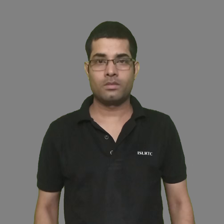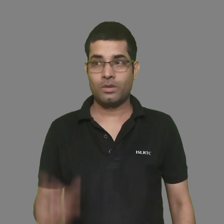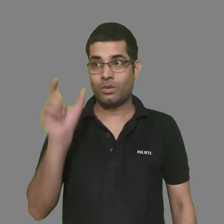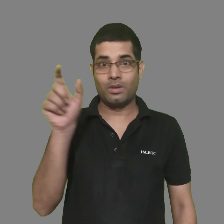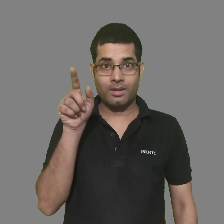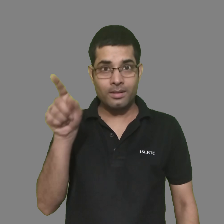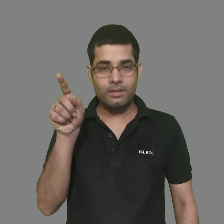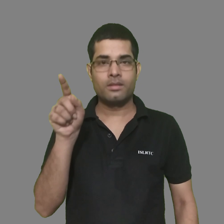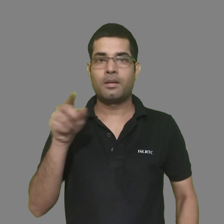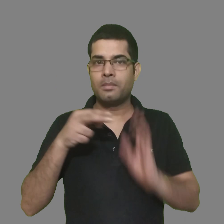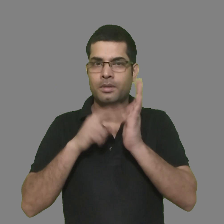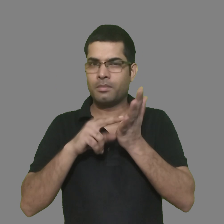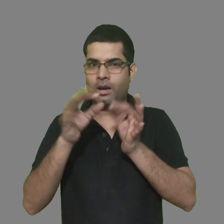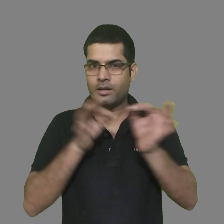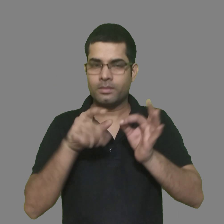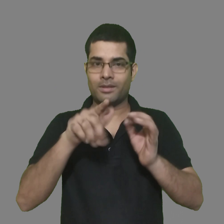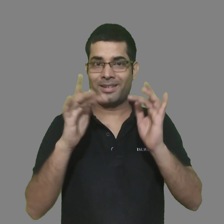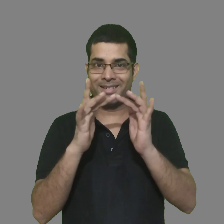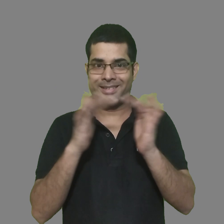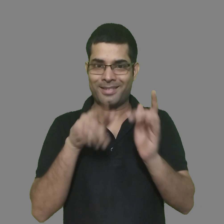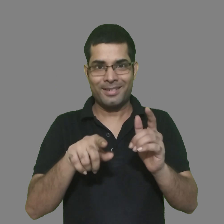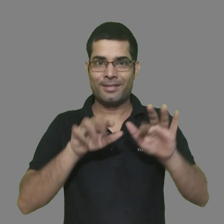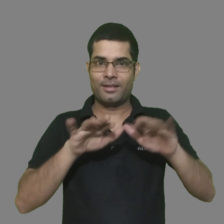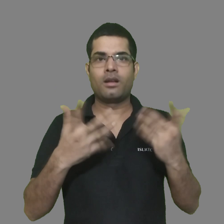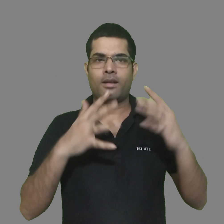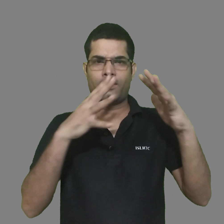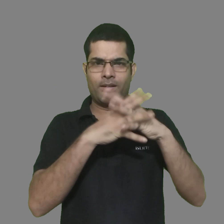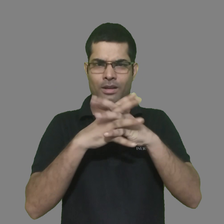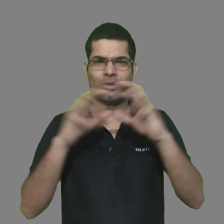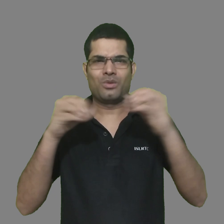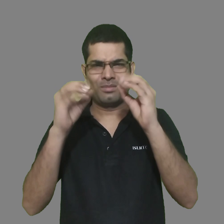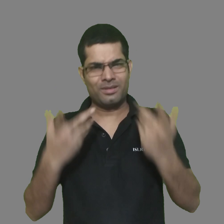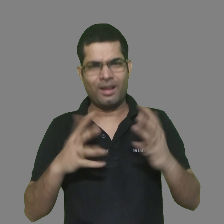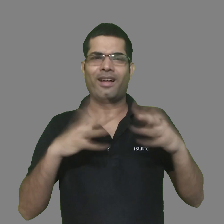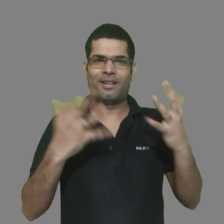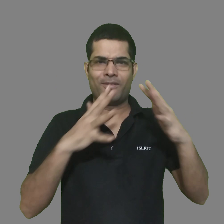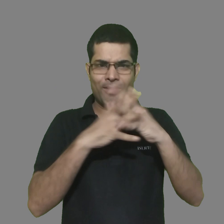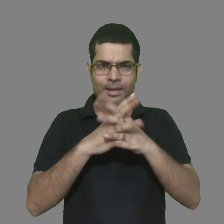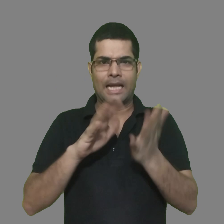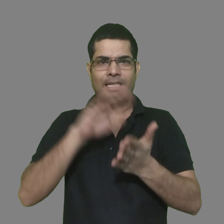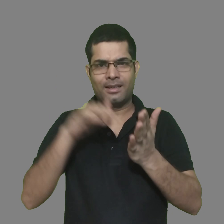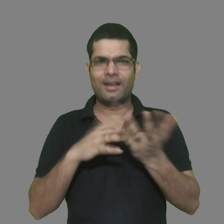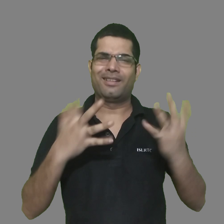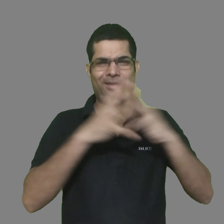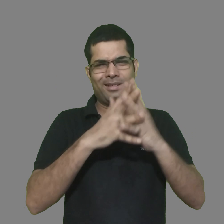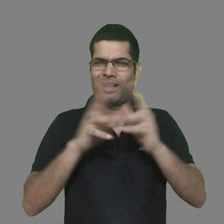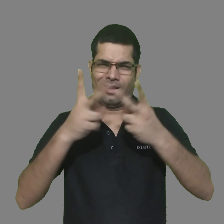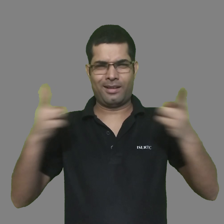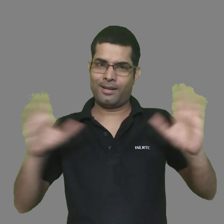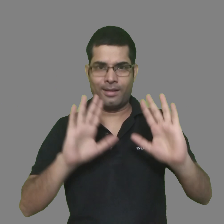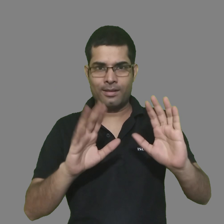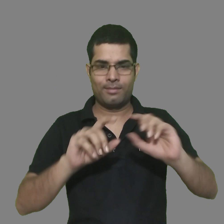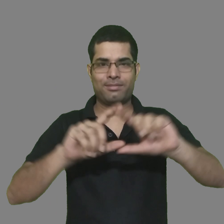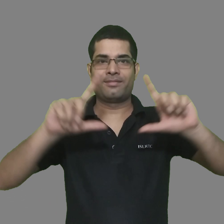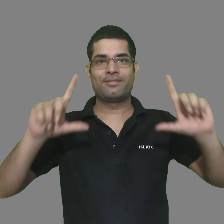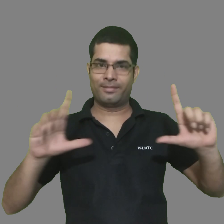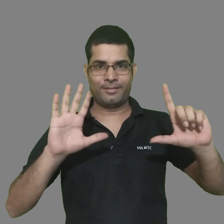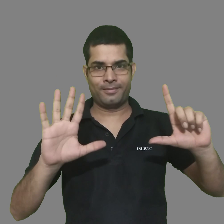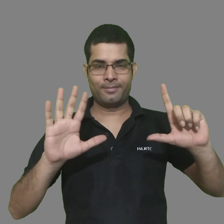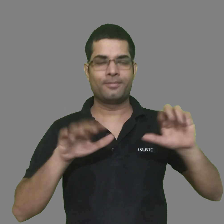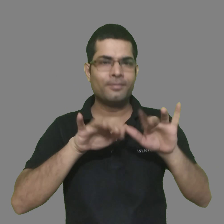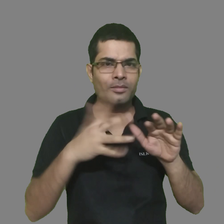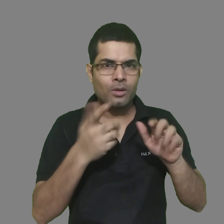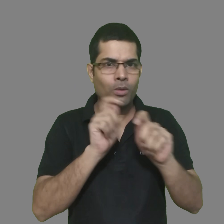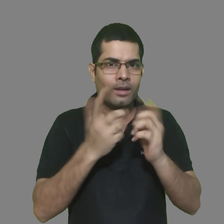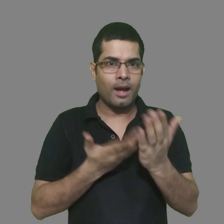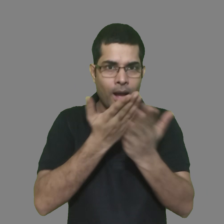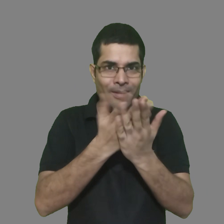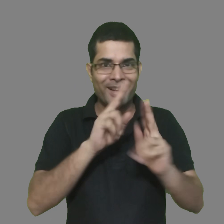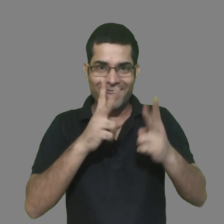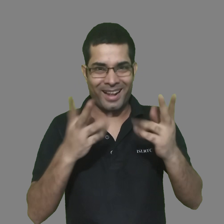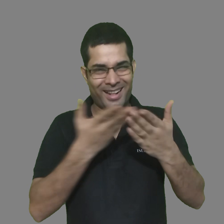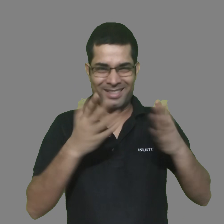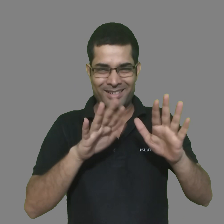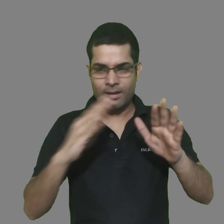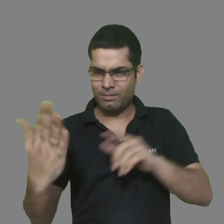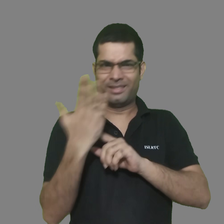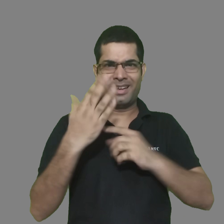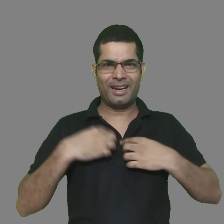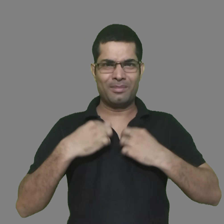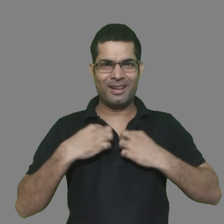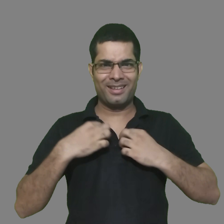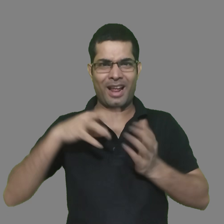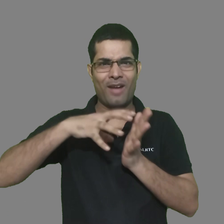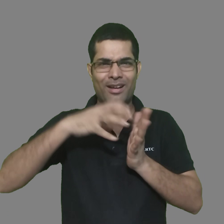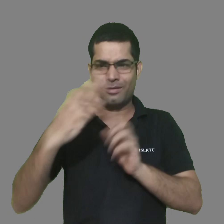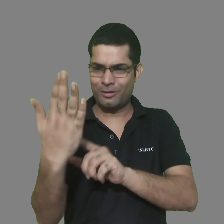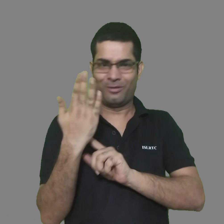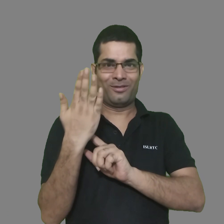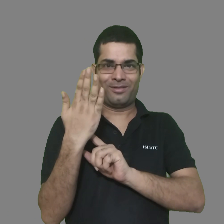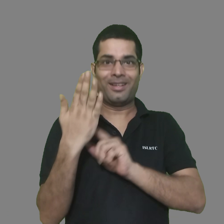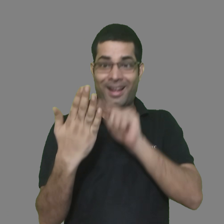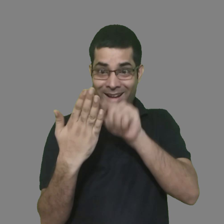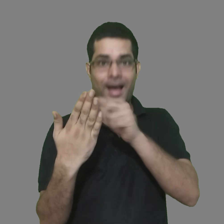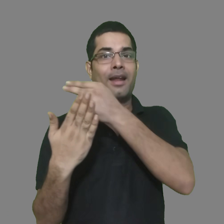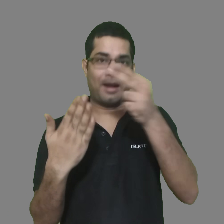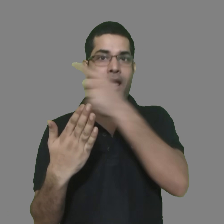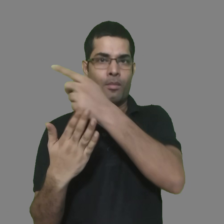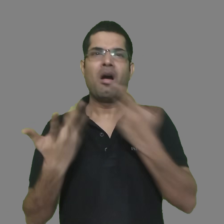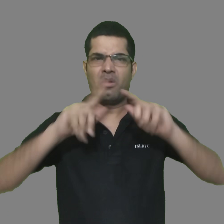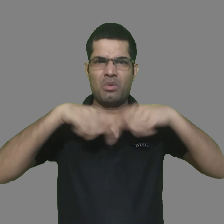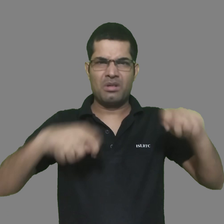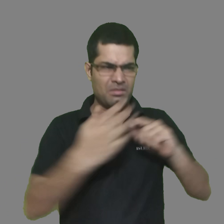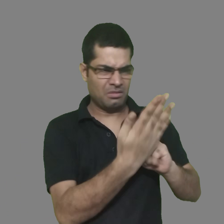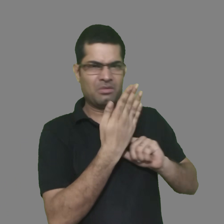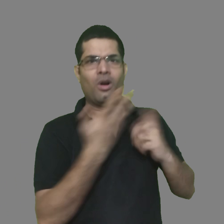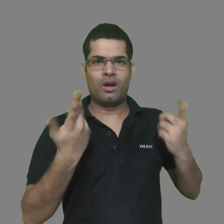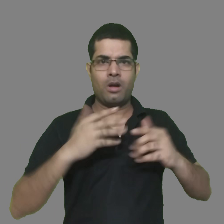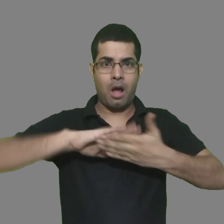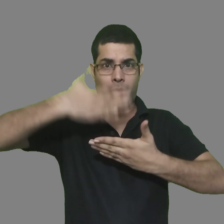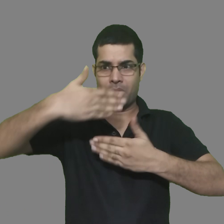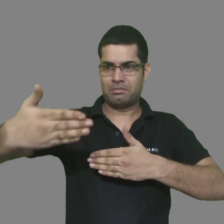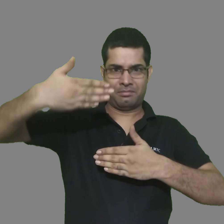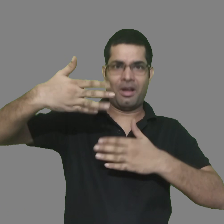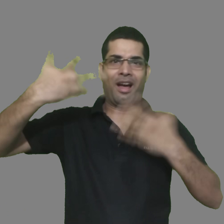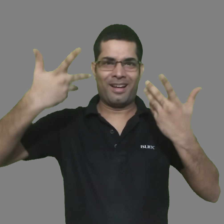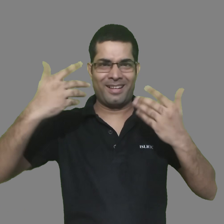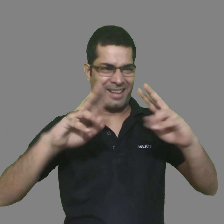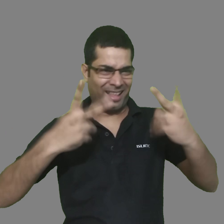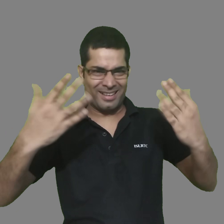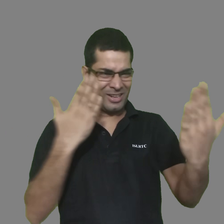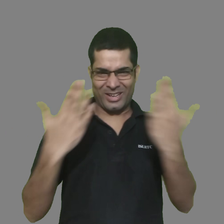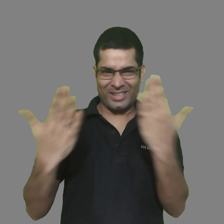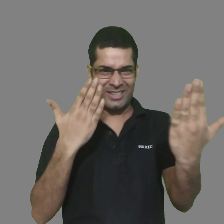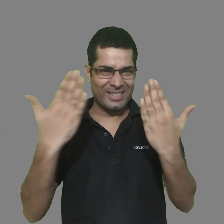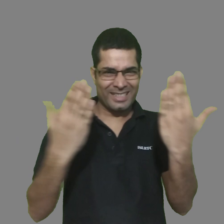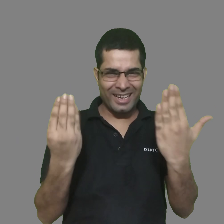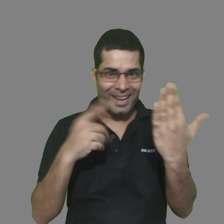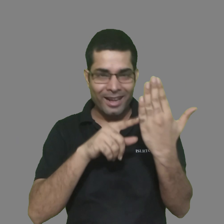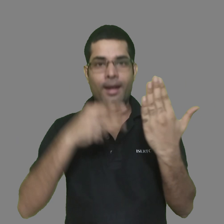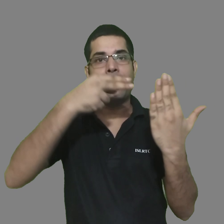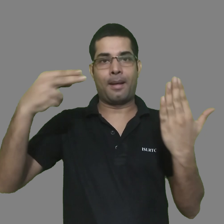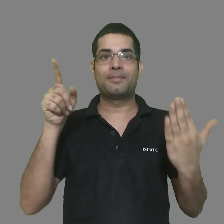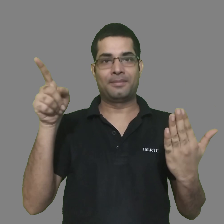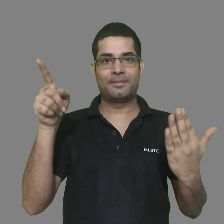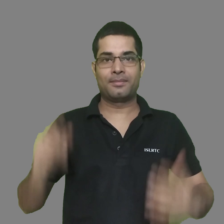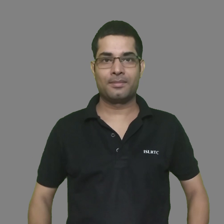Promotions